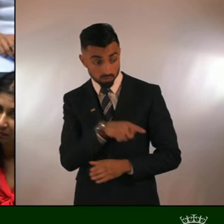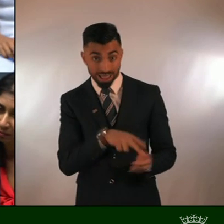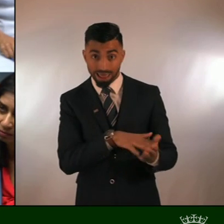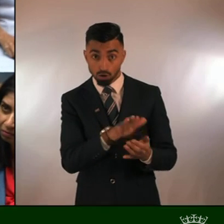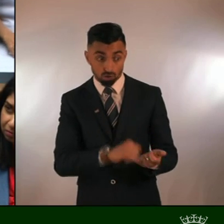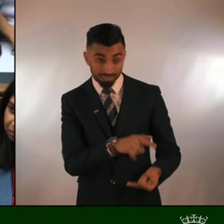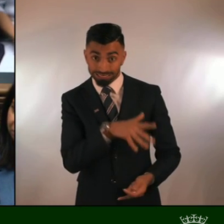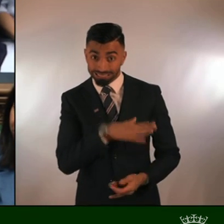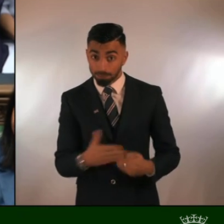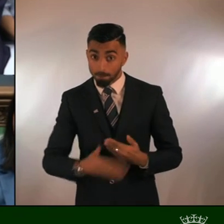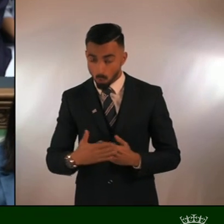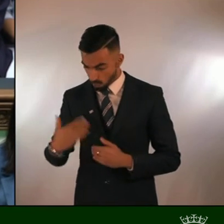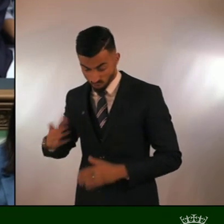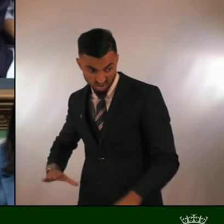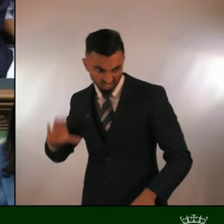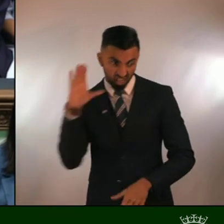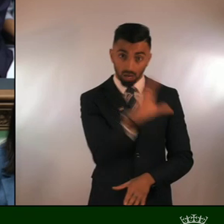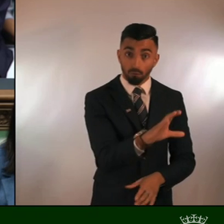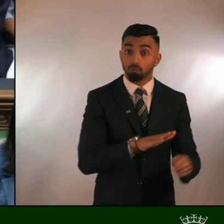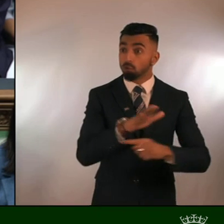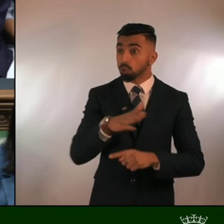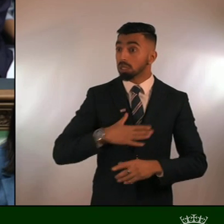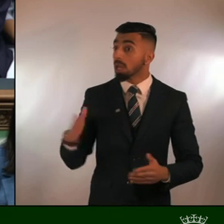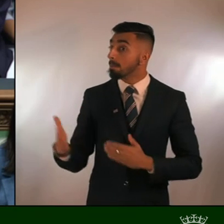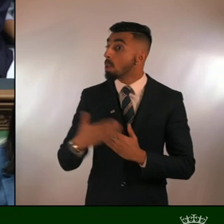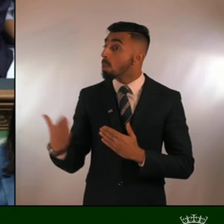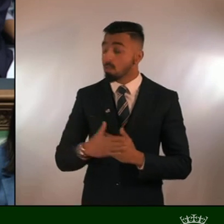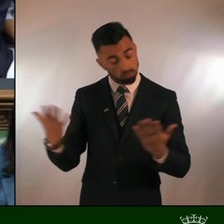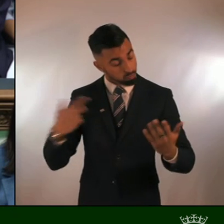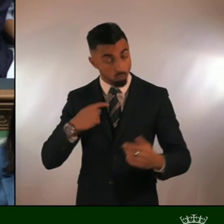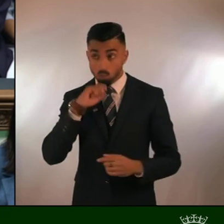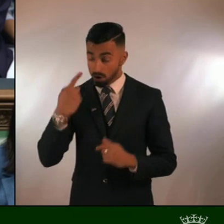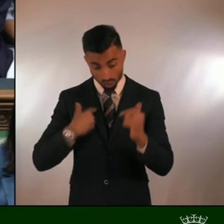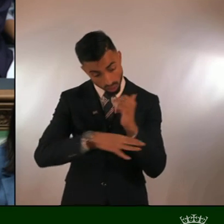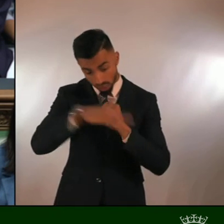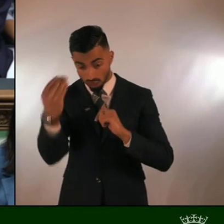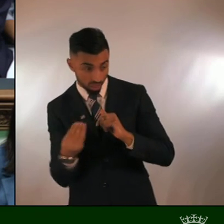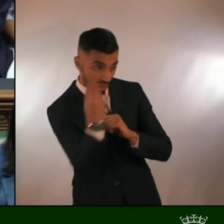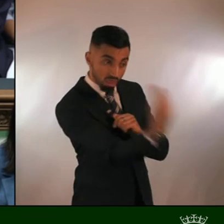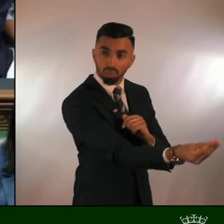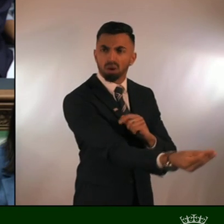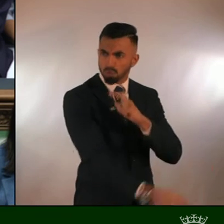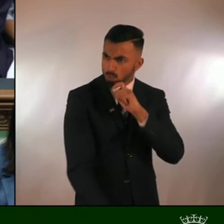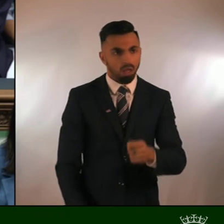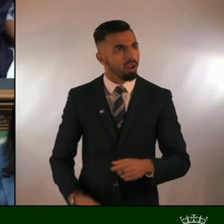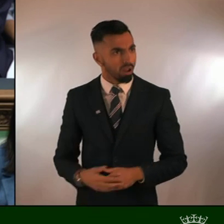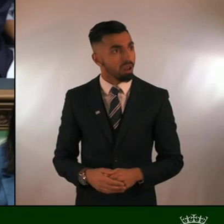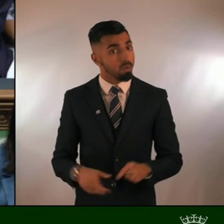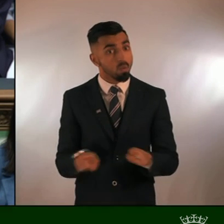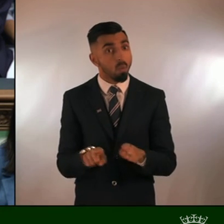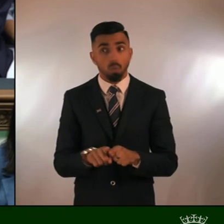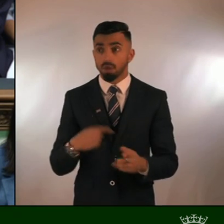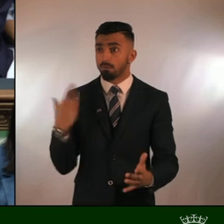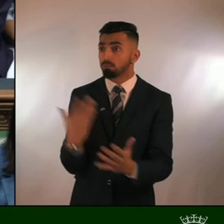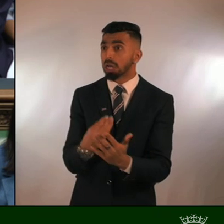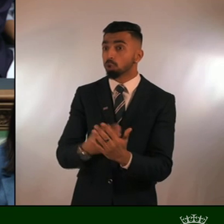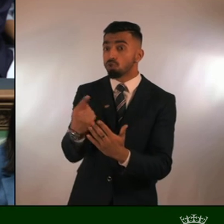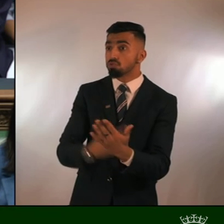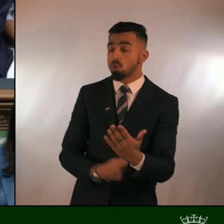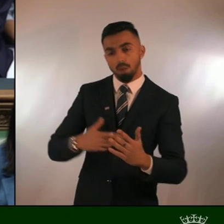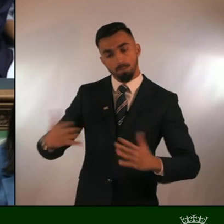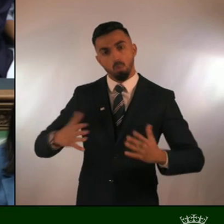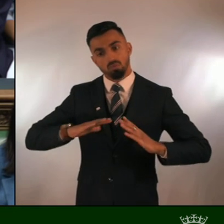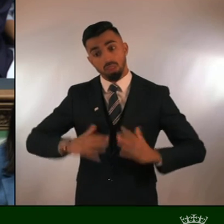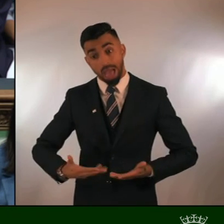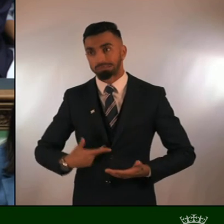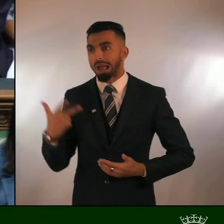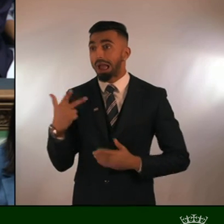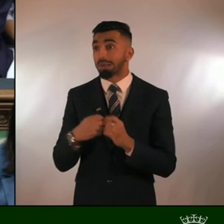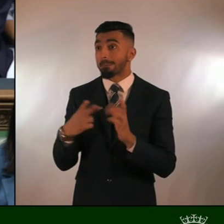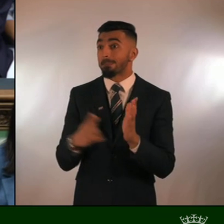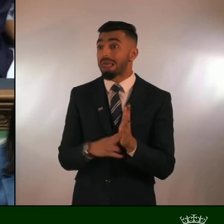Those measures are on top of plans that I will set out later in this Budget, which provide an additional fiscal loosening of £18 billion to support the economy this year.